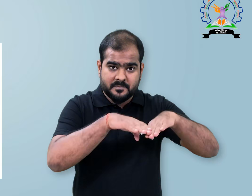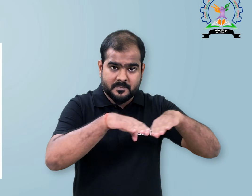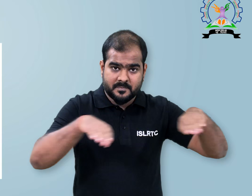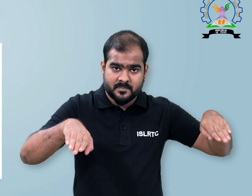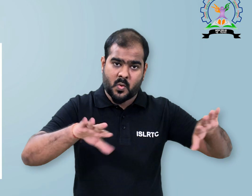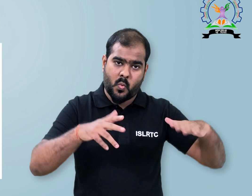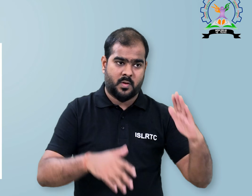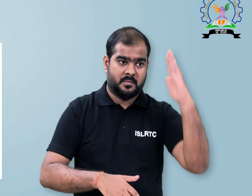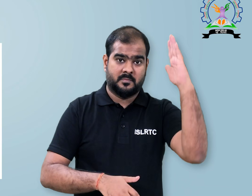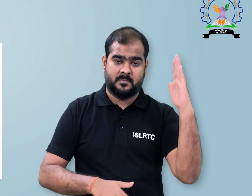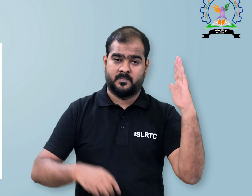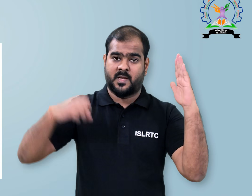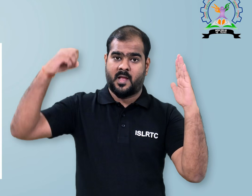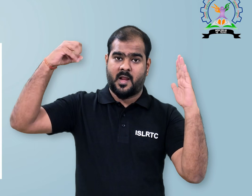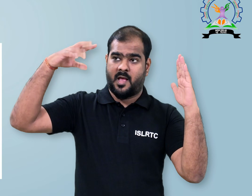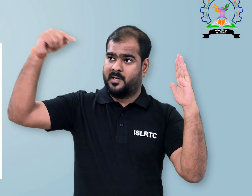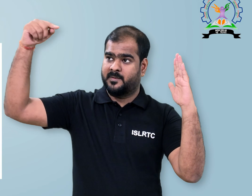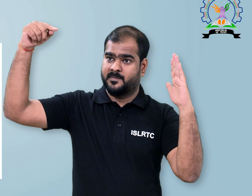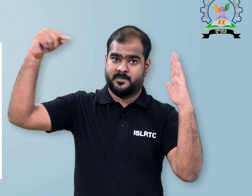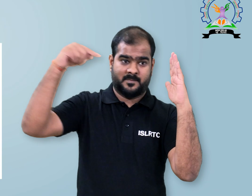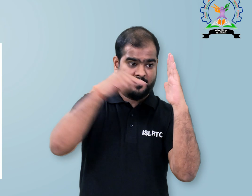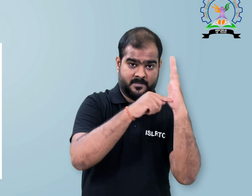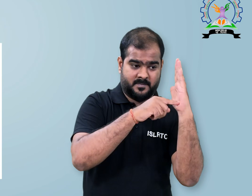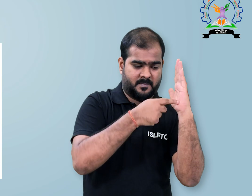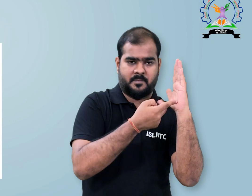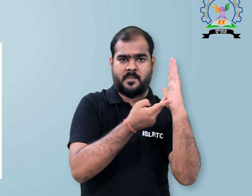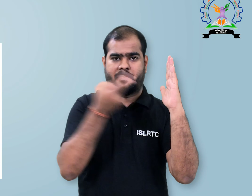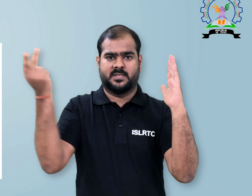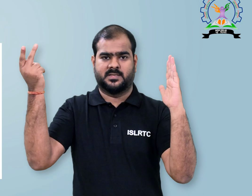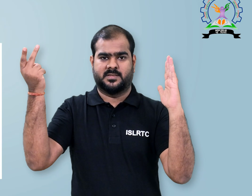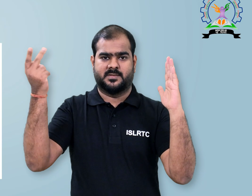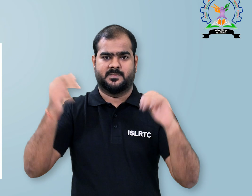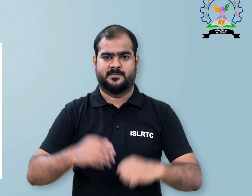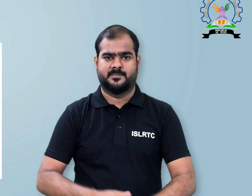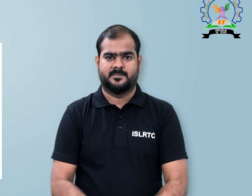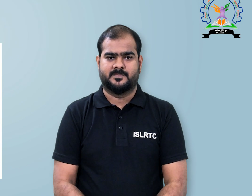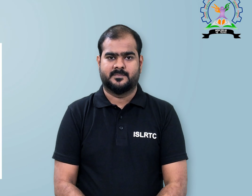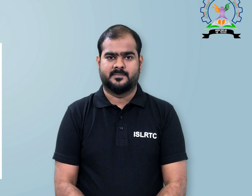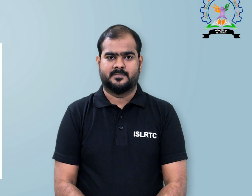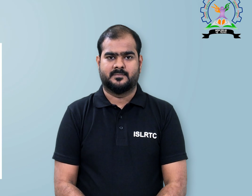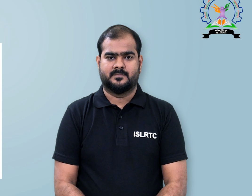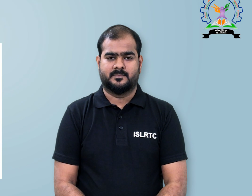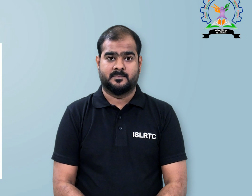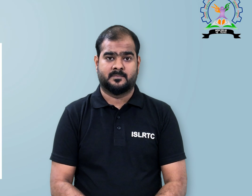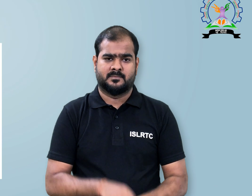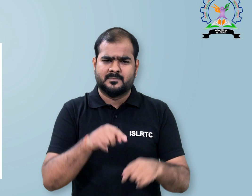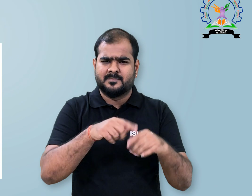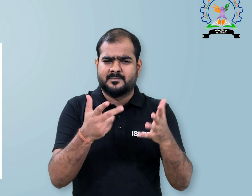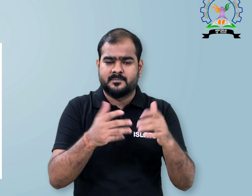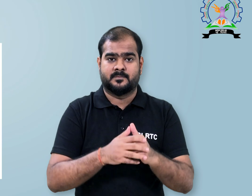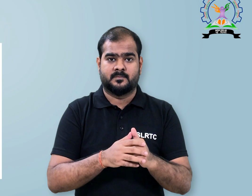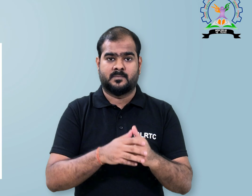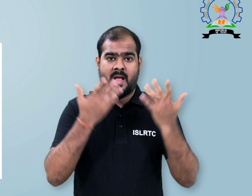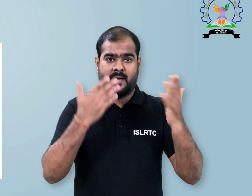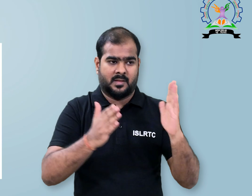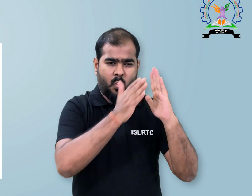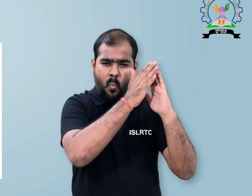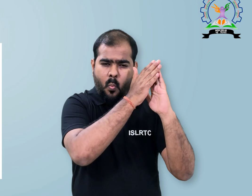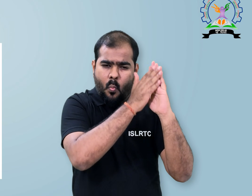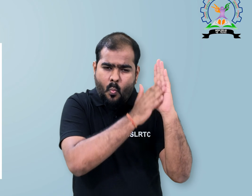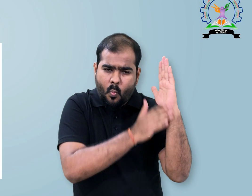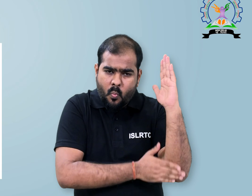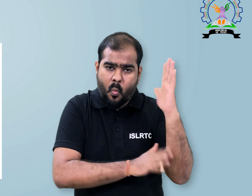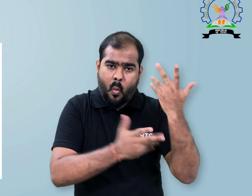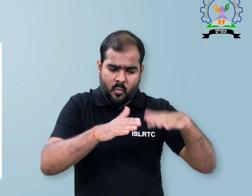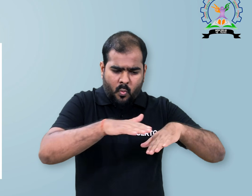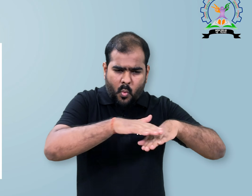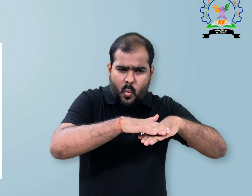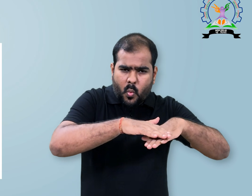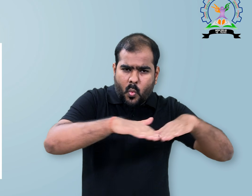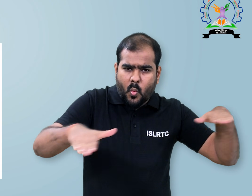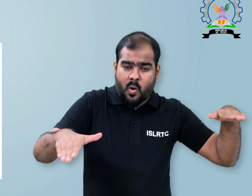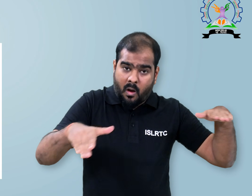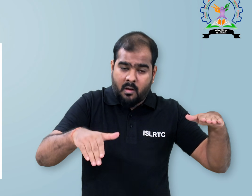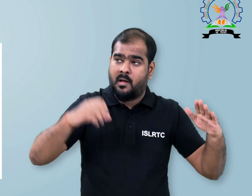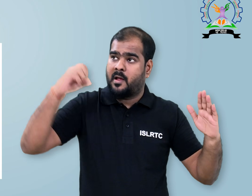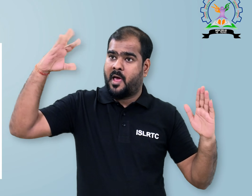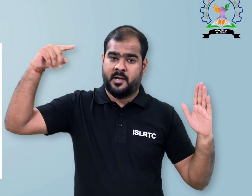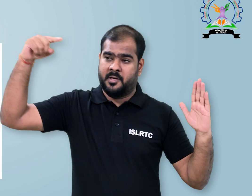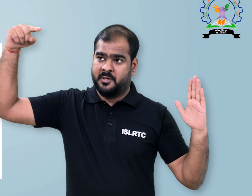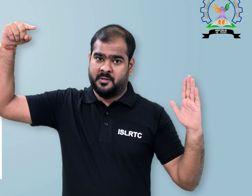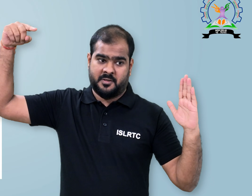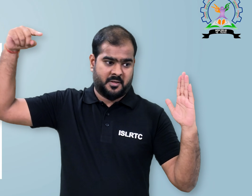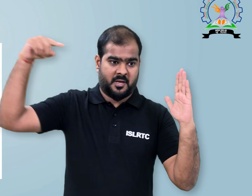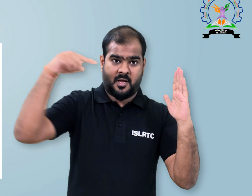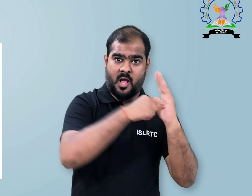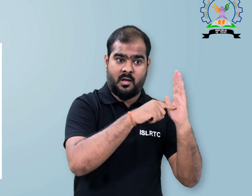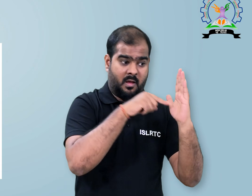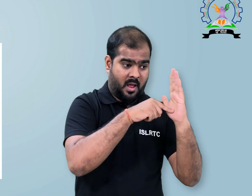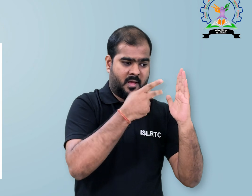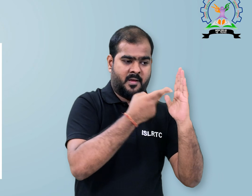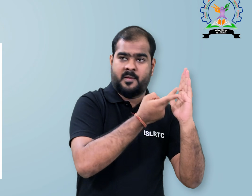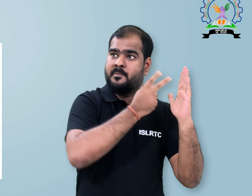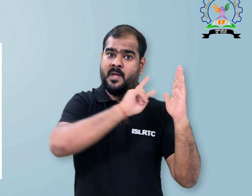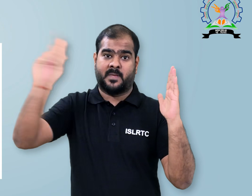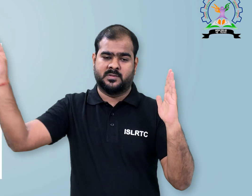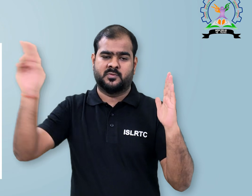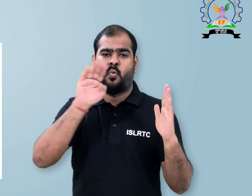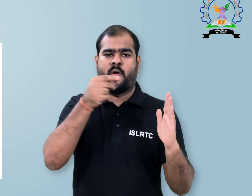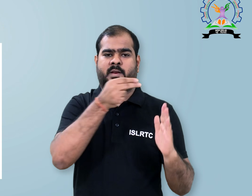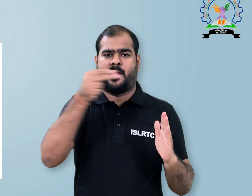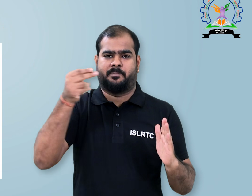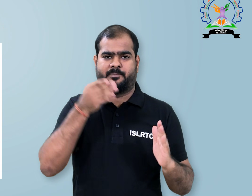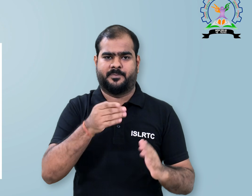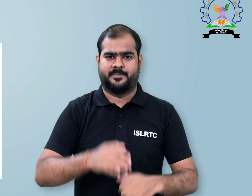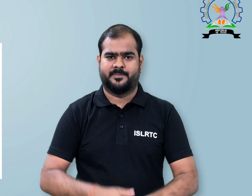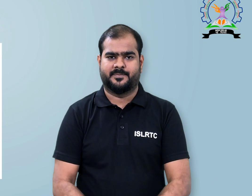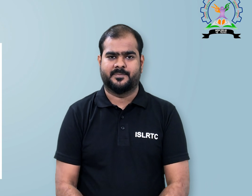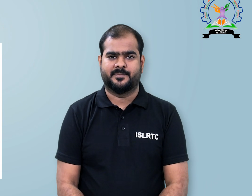Reflected rays Ray of light which goes back in the same medium after striking the surface is called reflected ray.